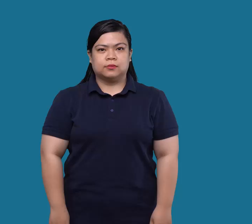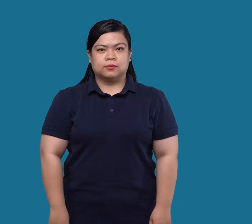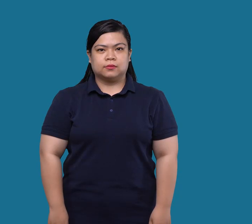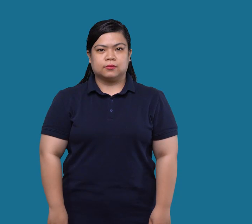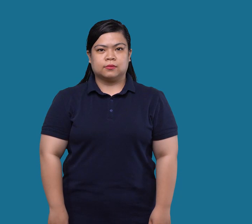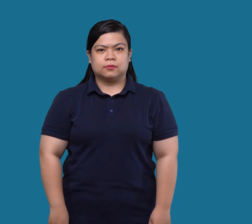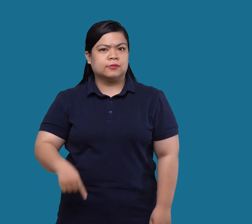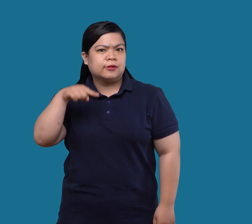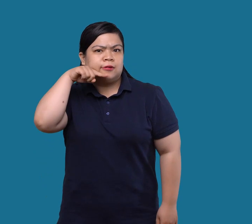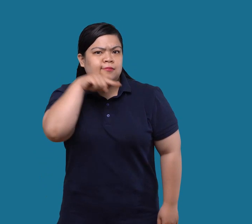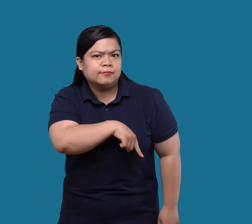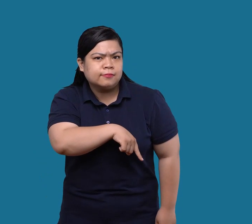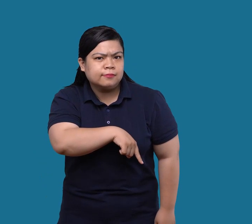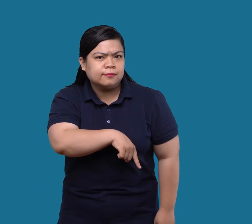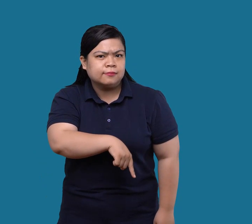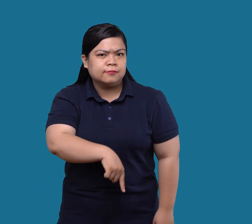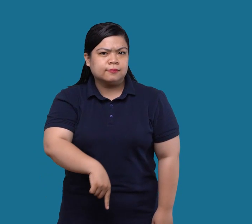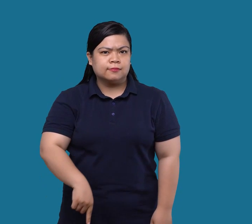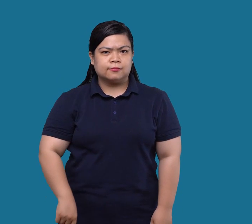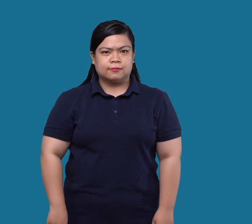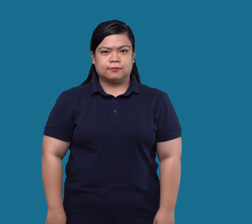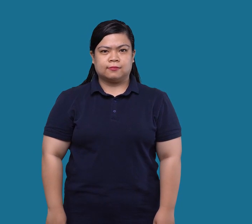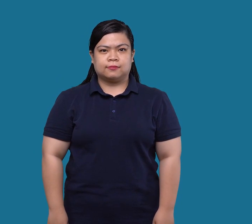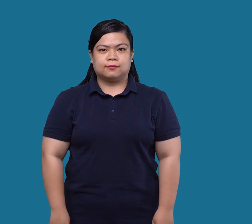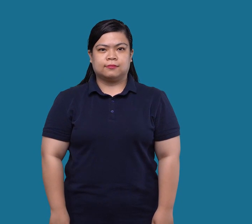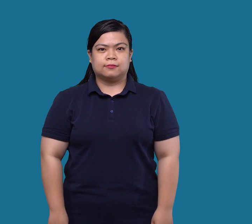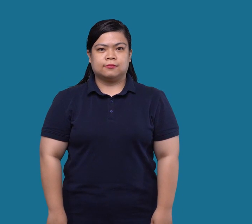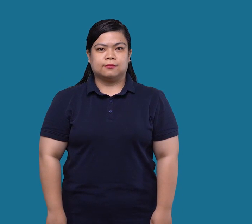bắt đền